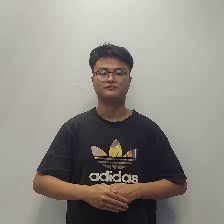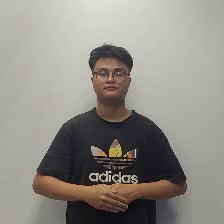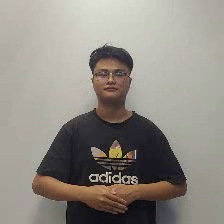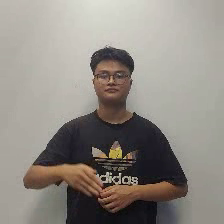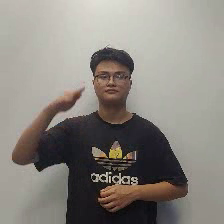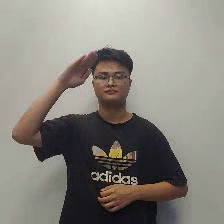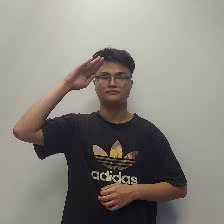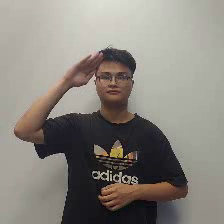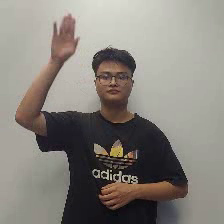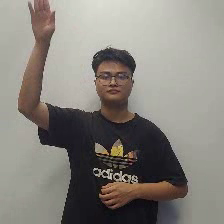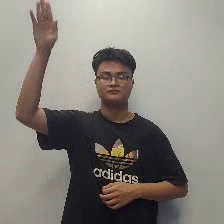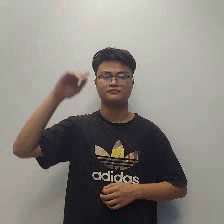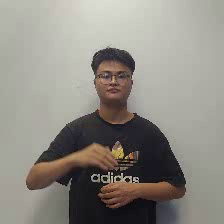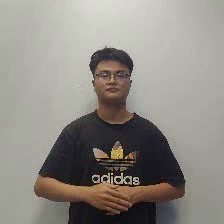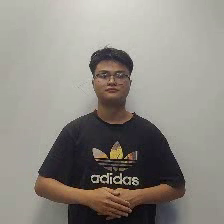Chào